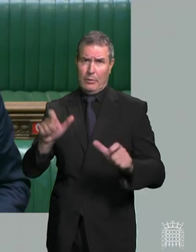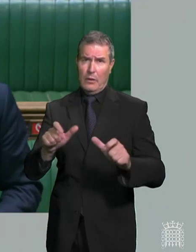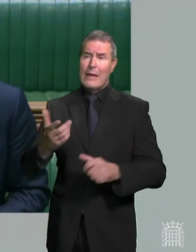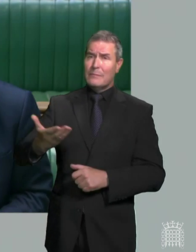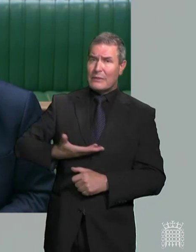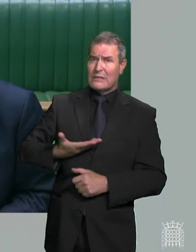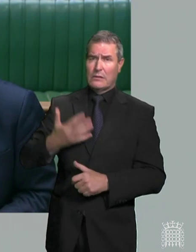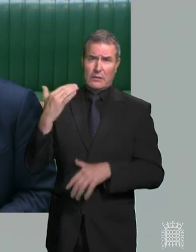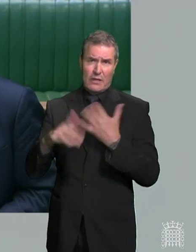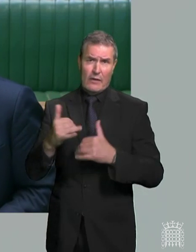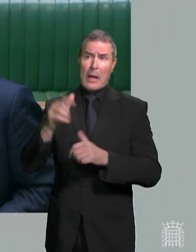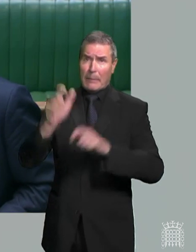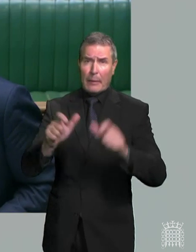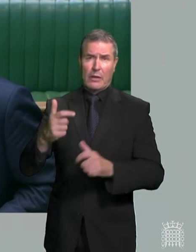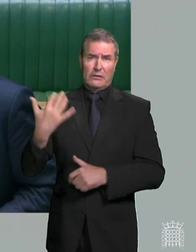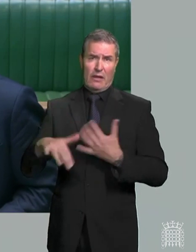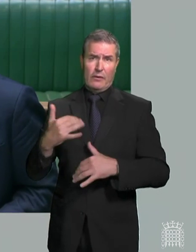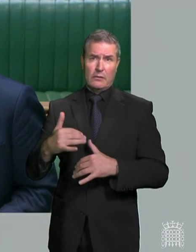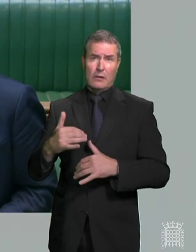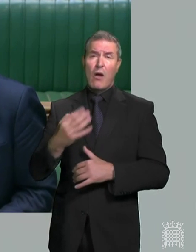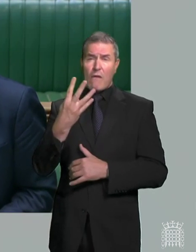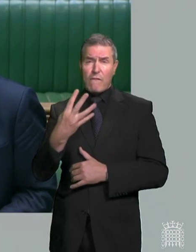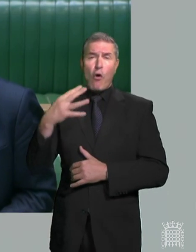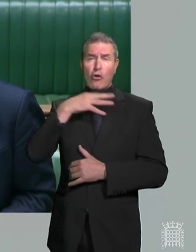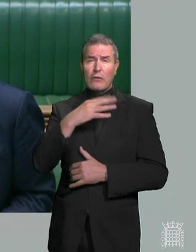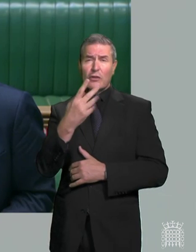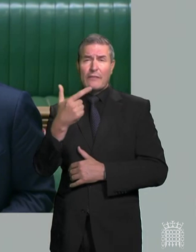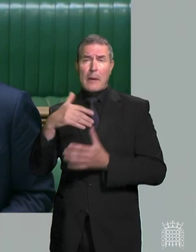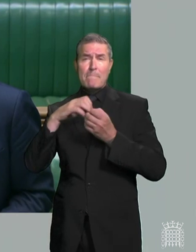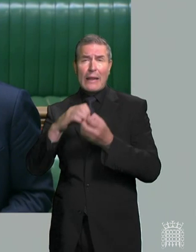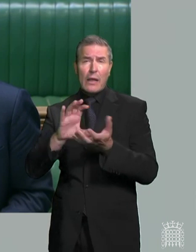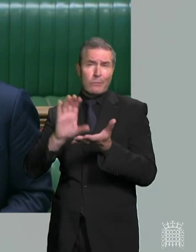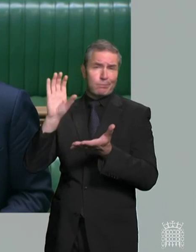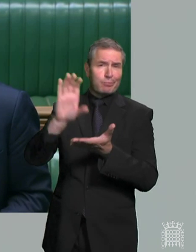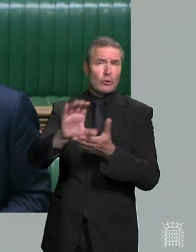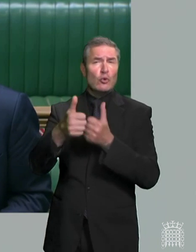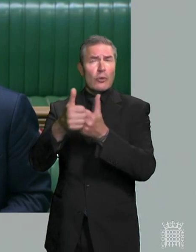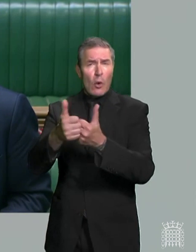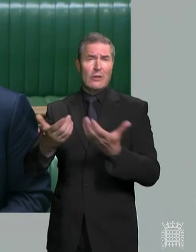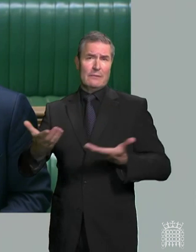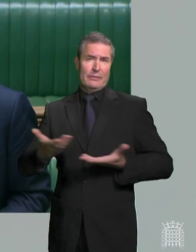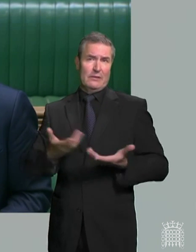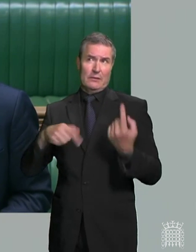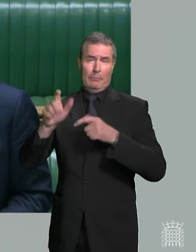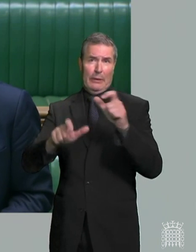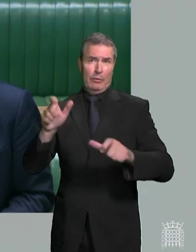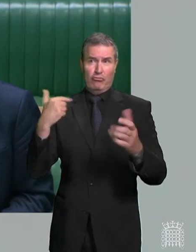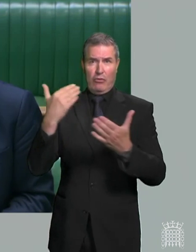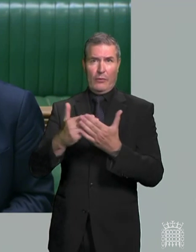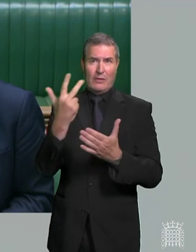That is why this Government put in an extraordinary £407 billion to support jobs and livelihoods across the country throughout the pandemic.